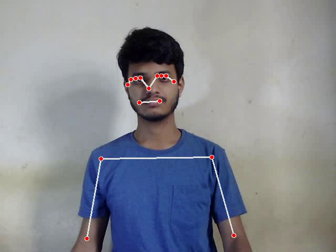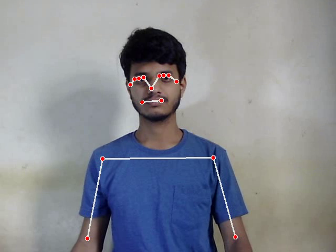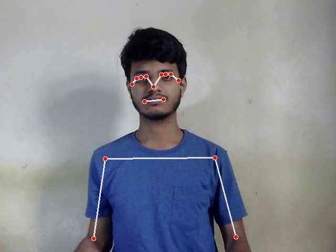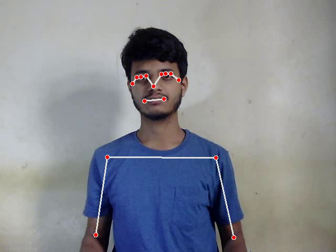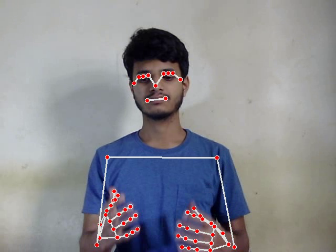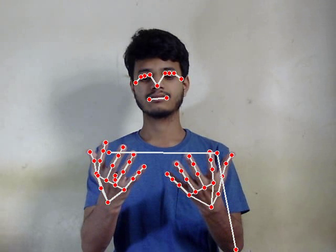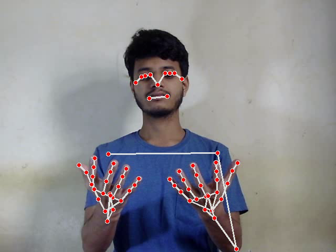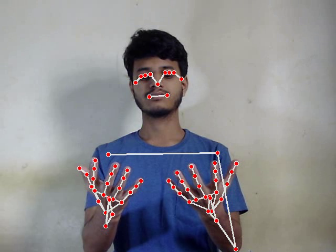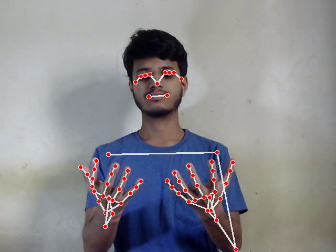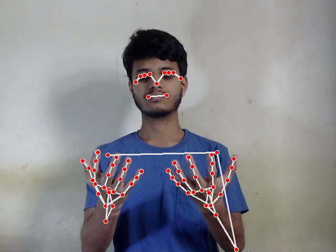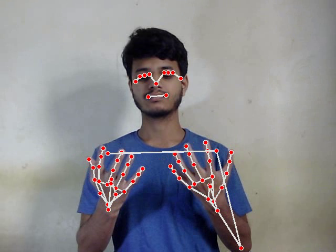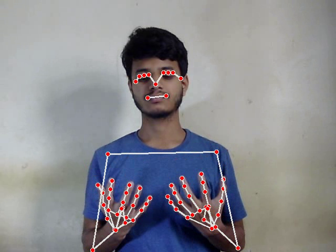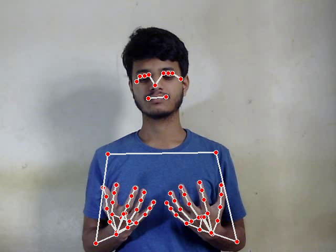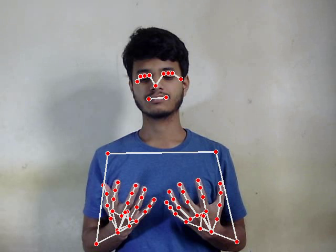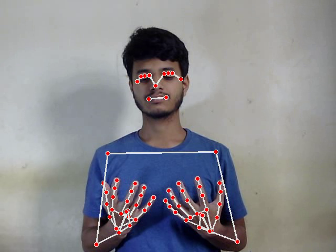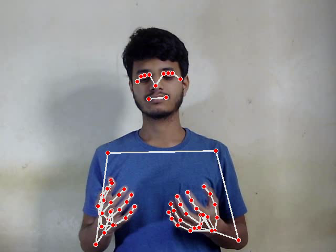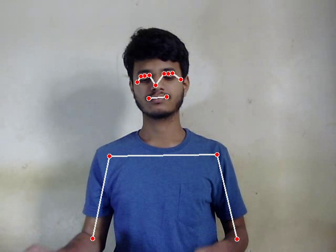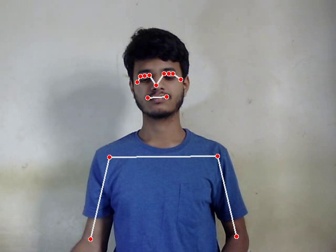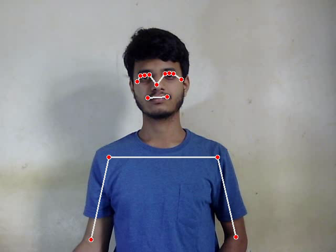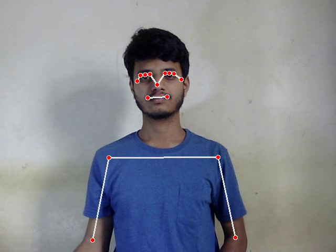want